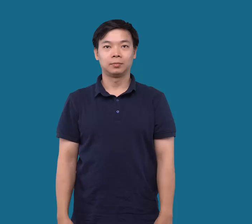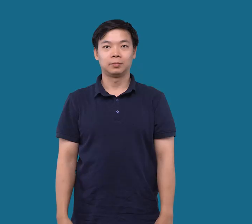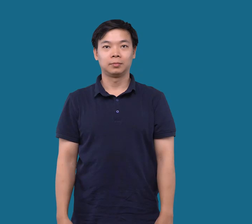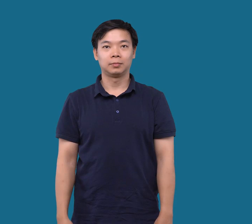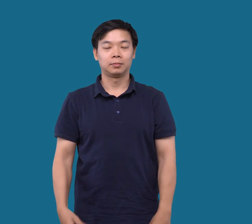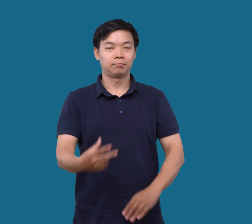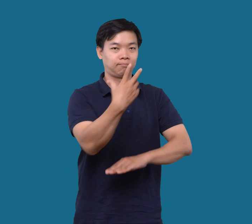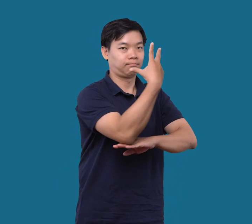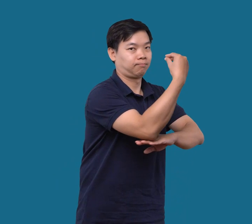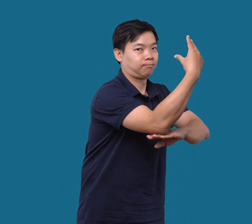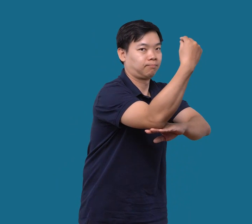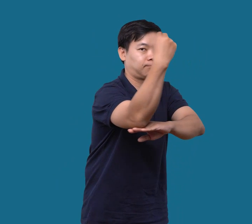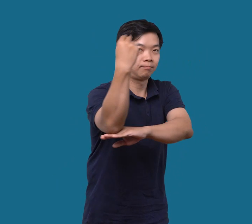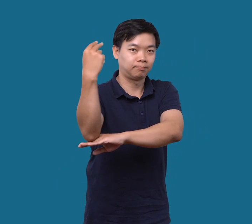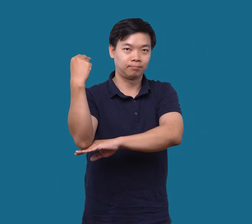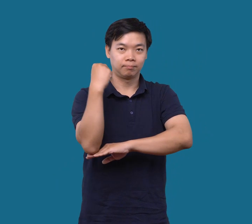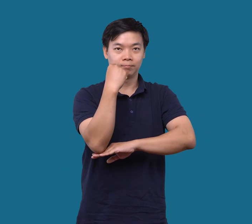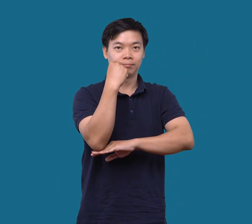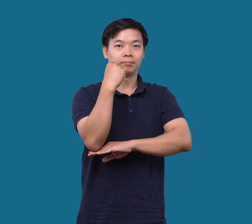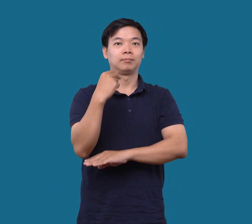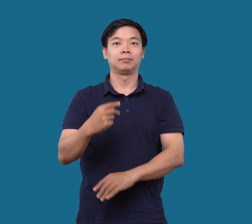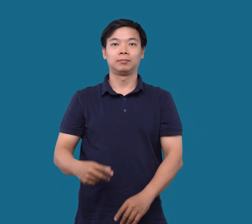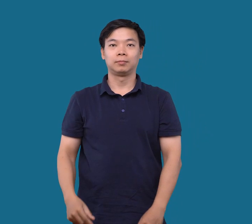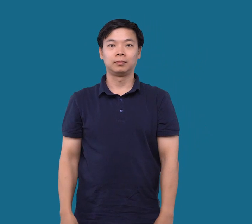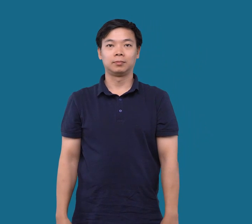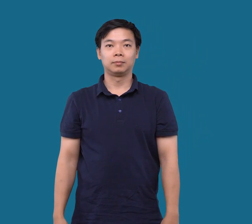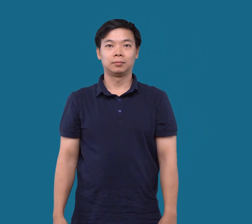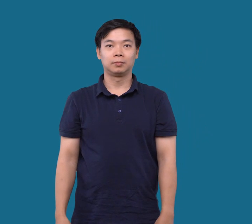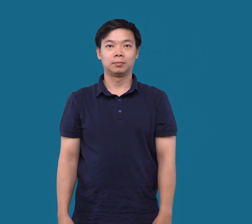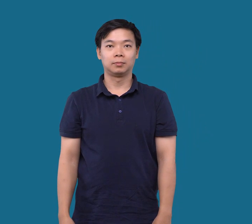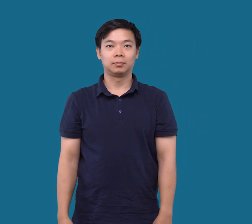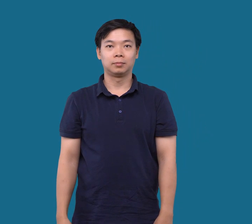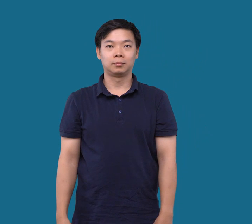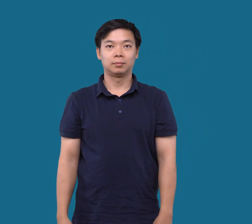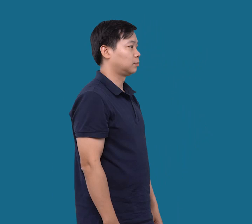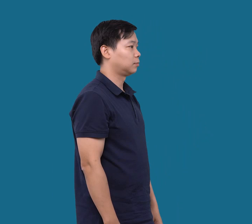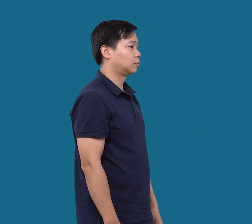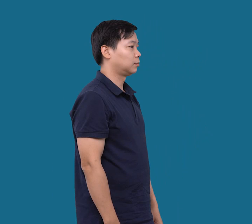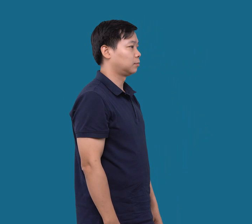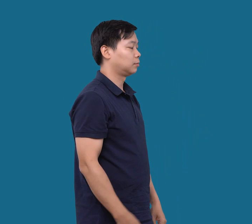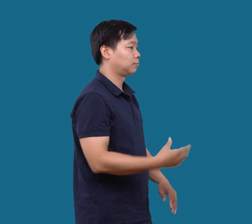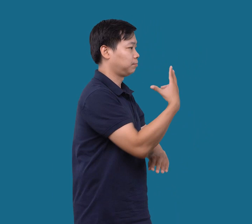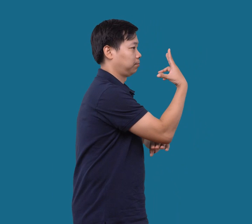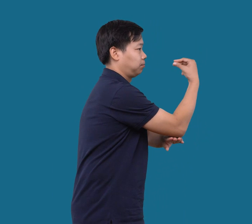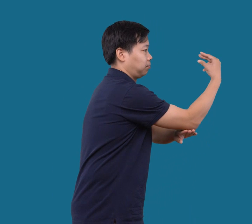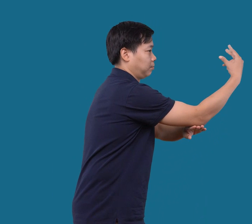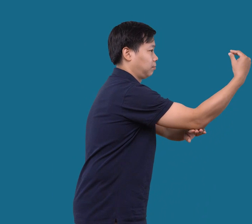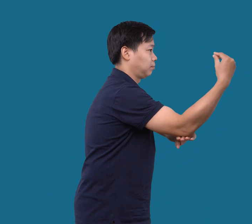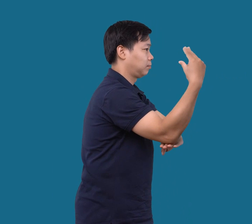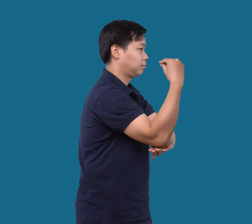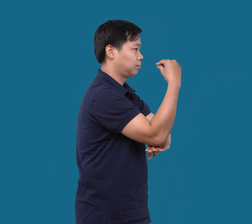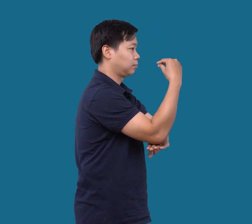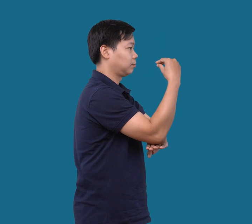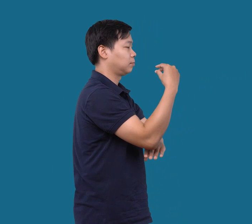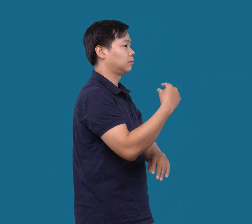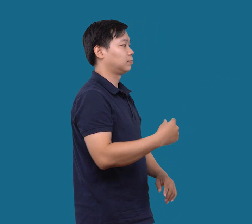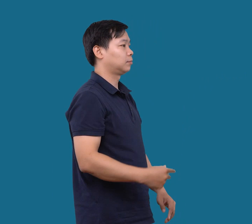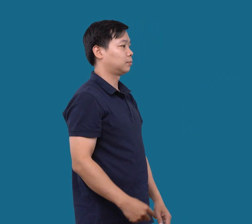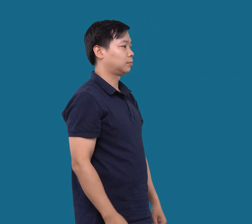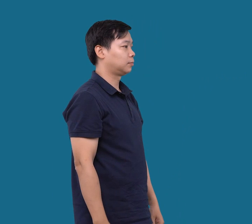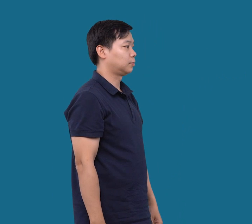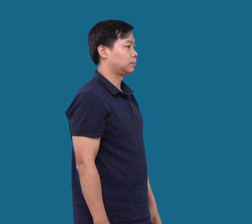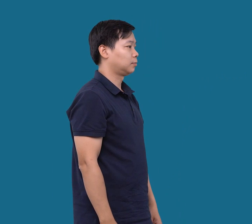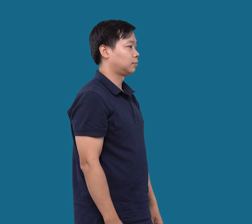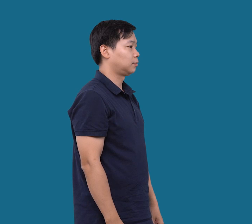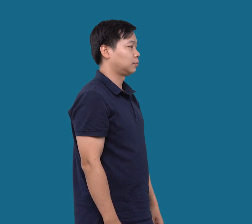bụi tre